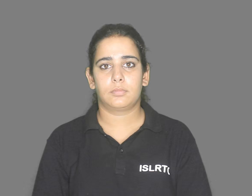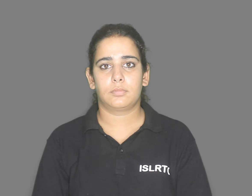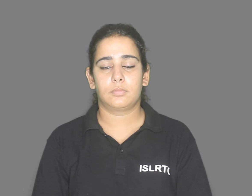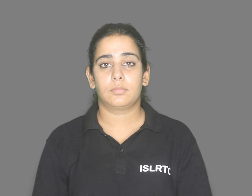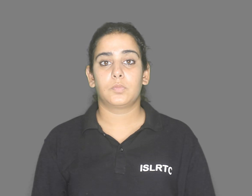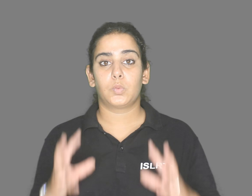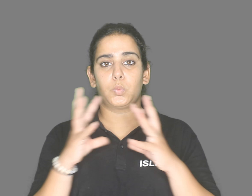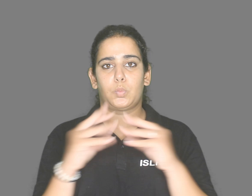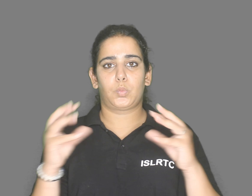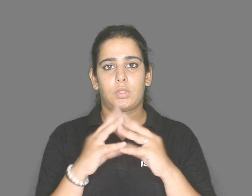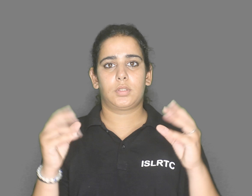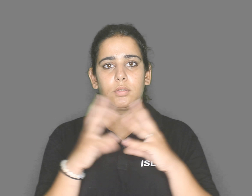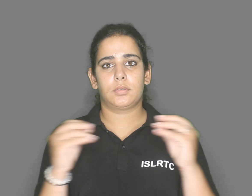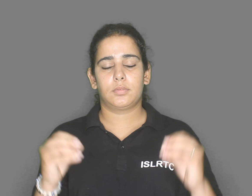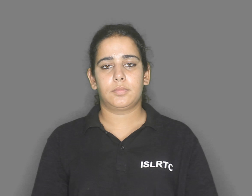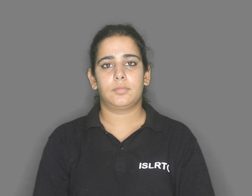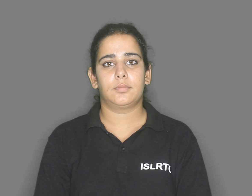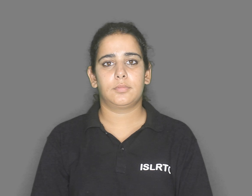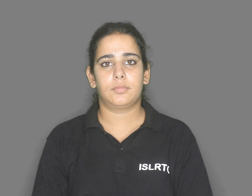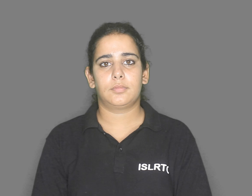Cotton